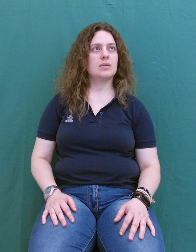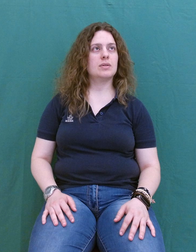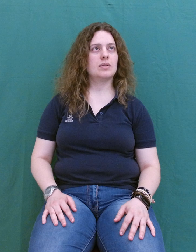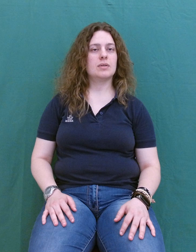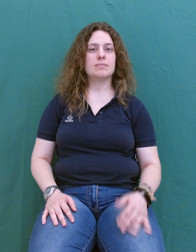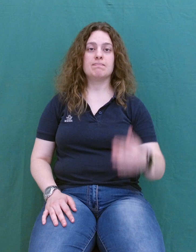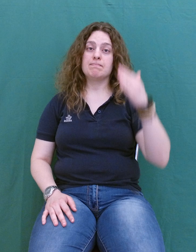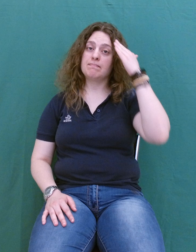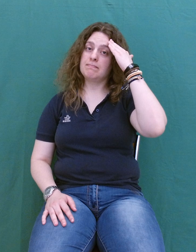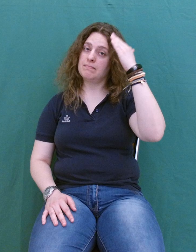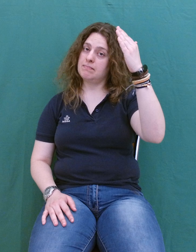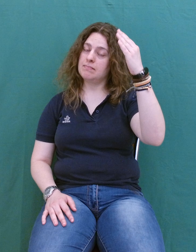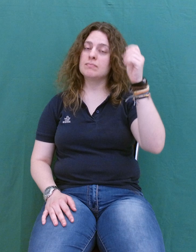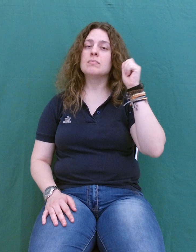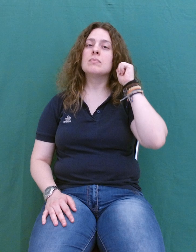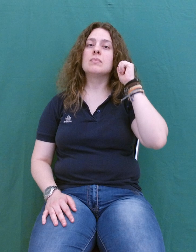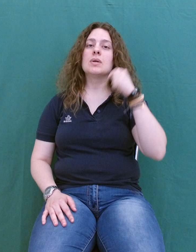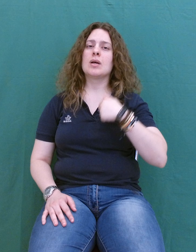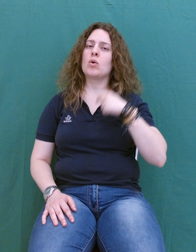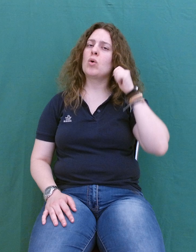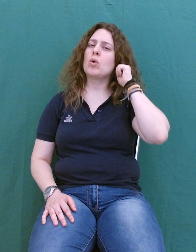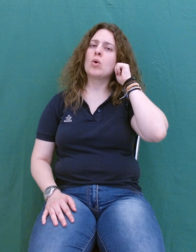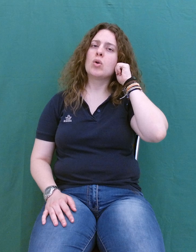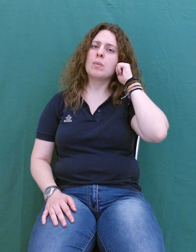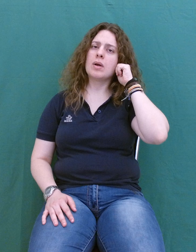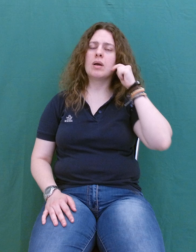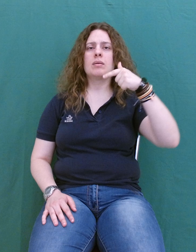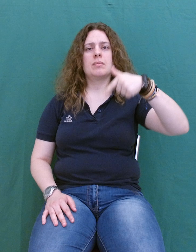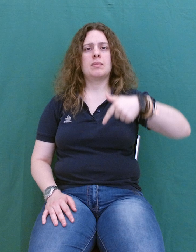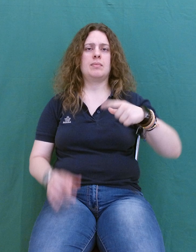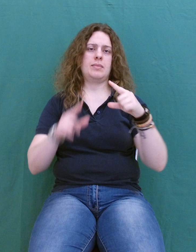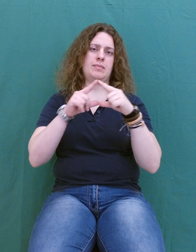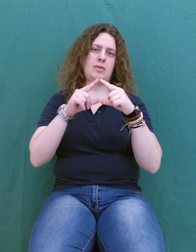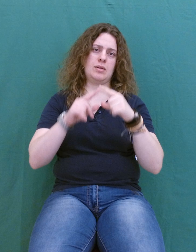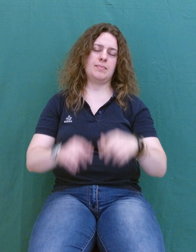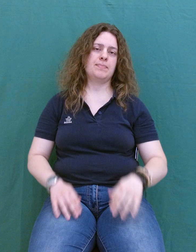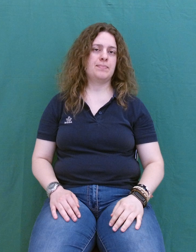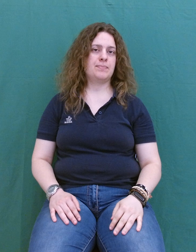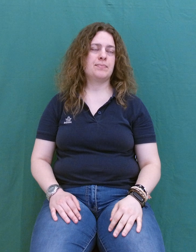ΚΑΛΗΜΕΡΑ ΟΝΟΜΑ ΜΟΥ Γ.Δ.